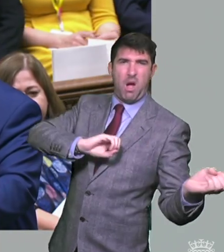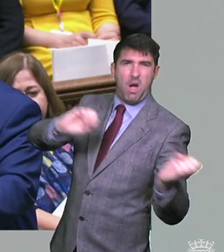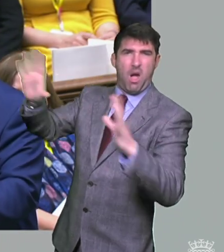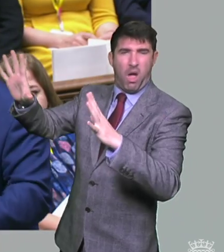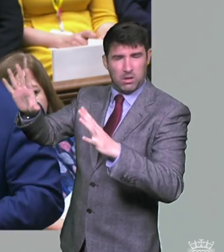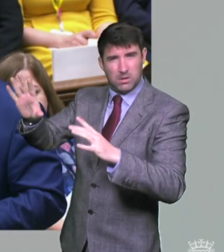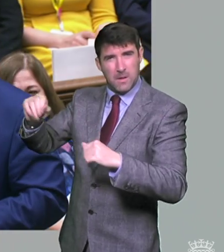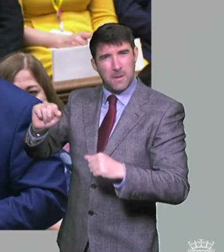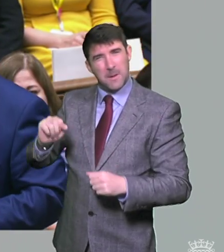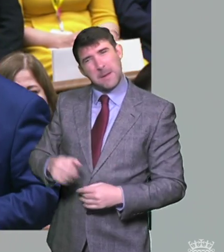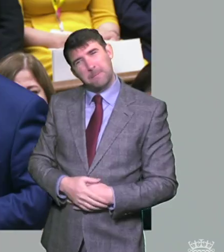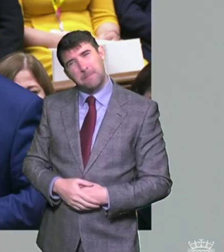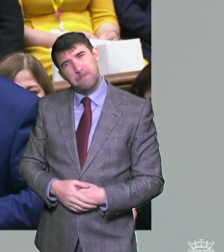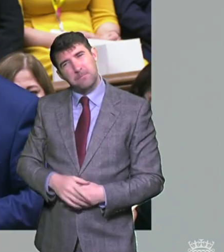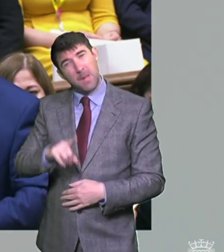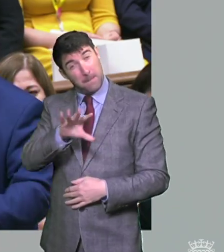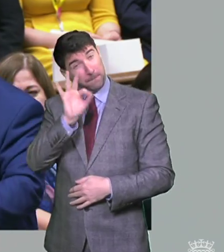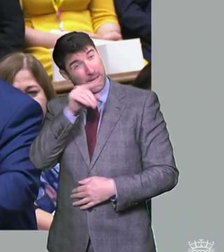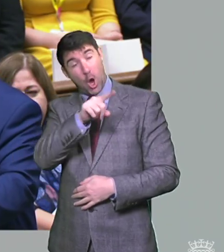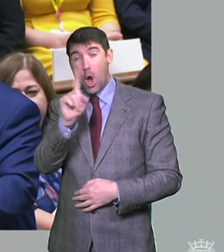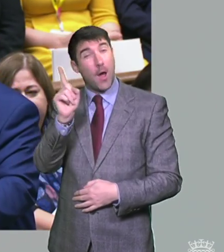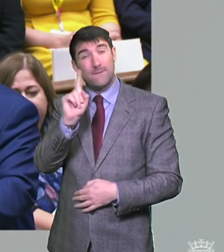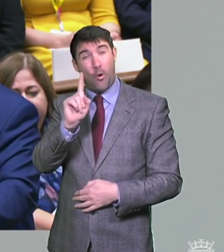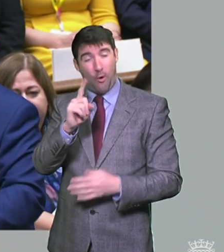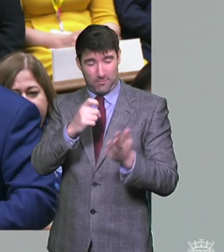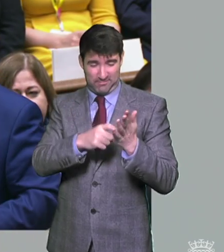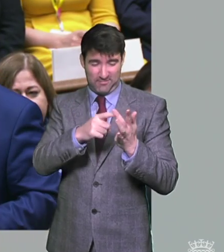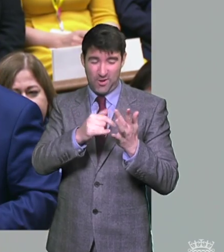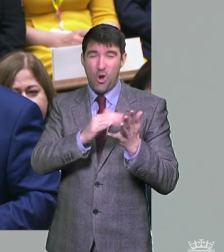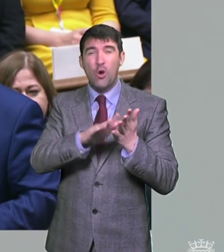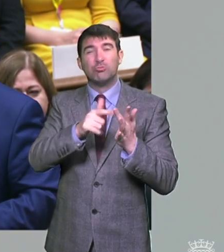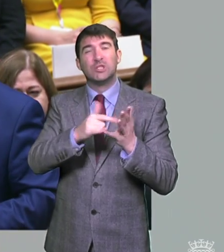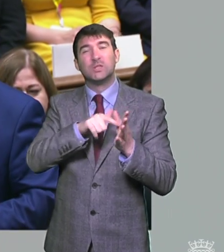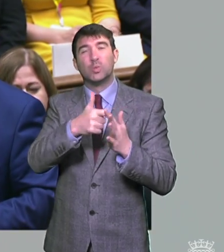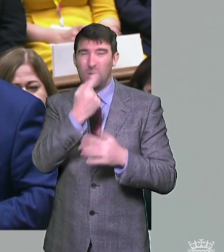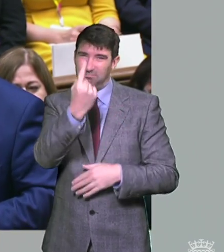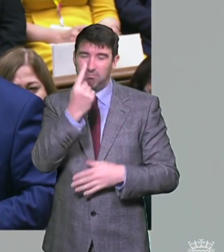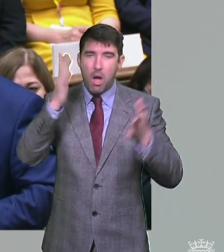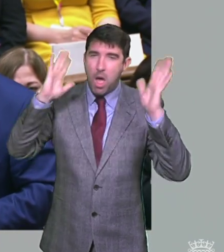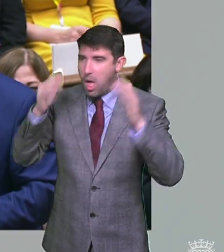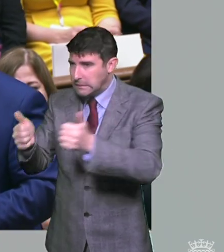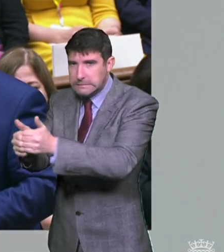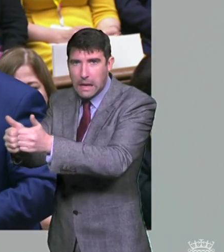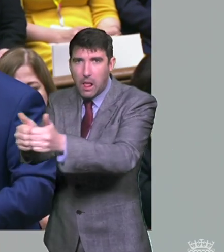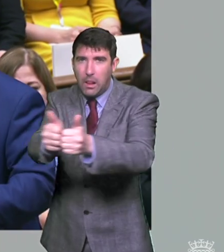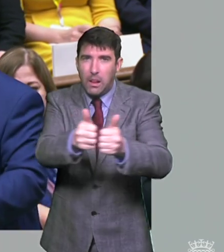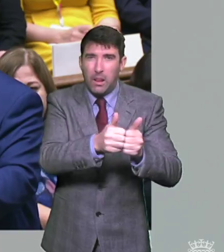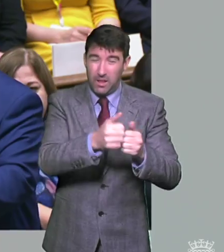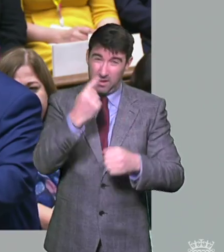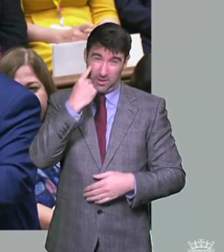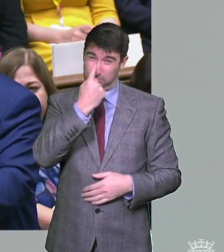Far from being a fresh start, it is a return to the sleaze, scandal and ghosts of Cabinets past.